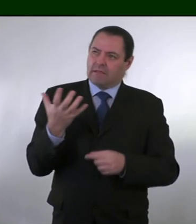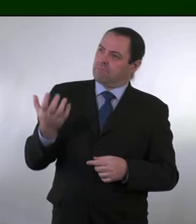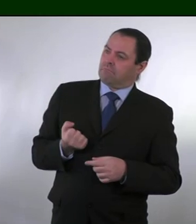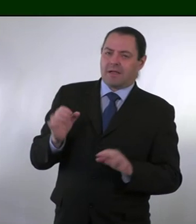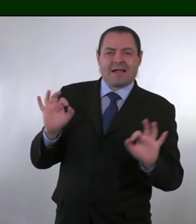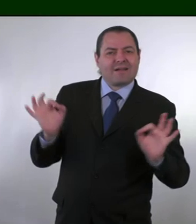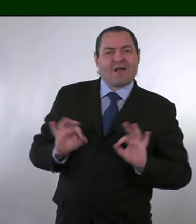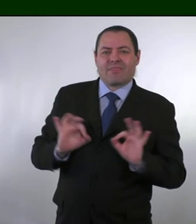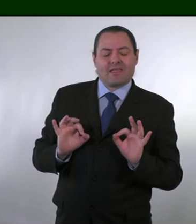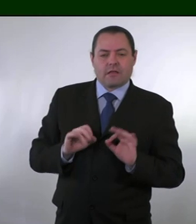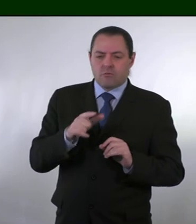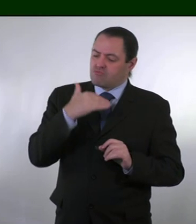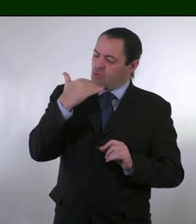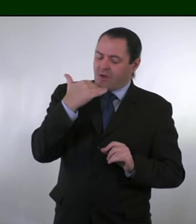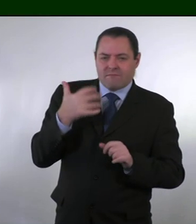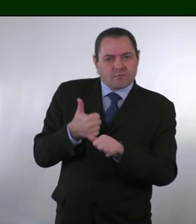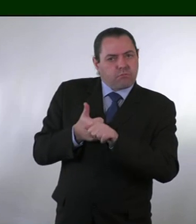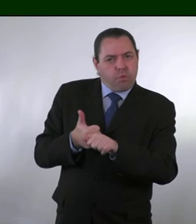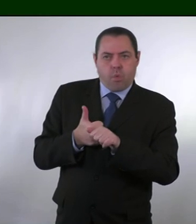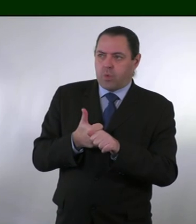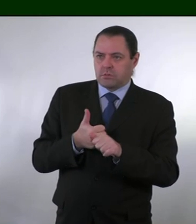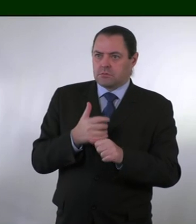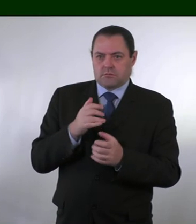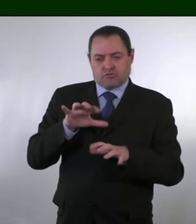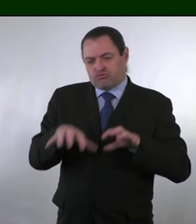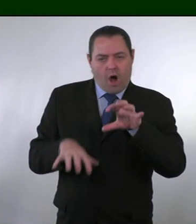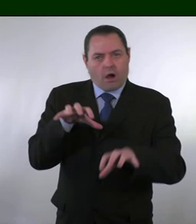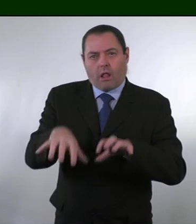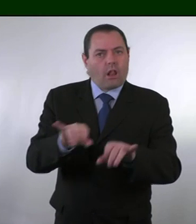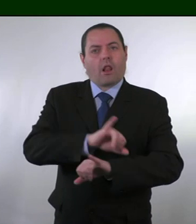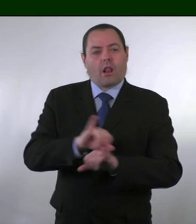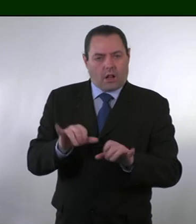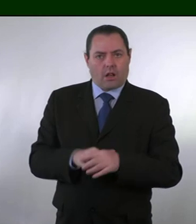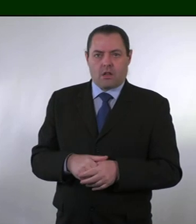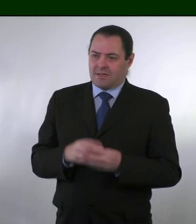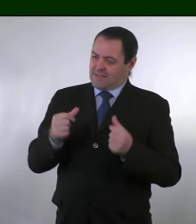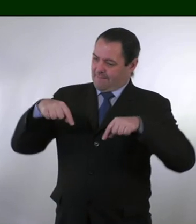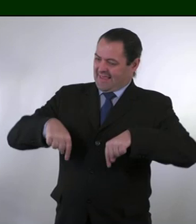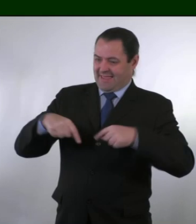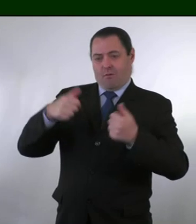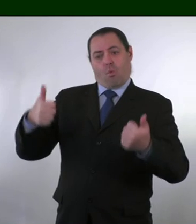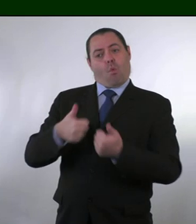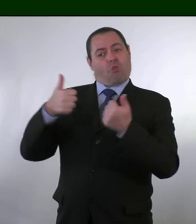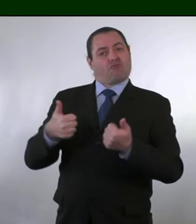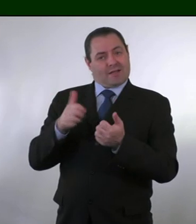Members here may be able to afford to self-isolate, but that is not the case for many people across the country who send us here.